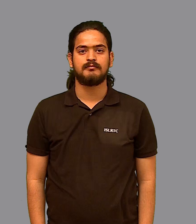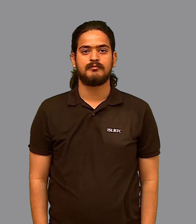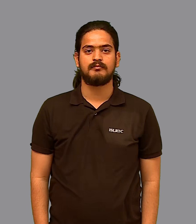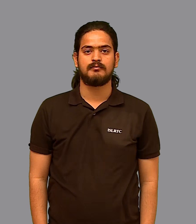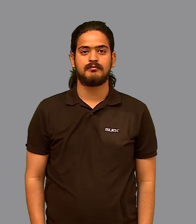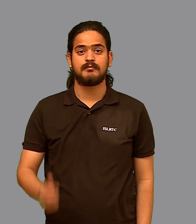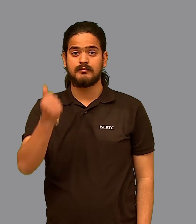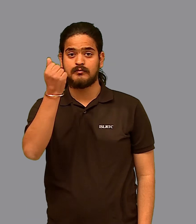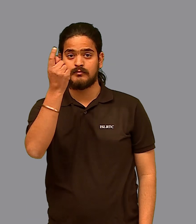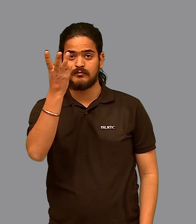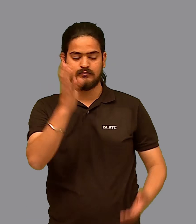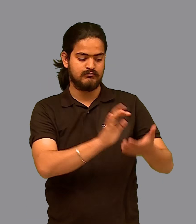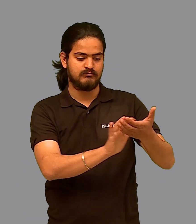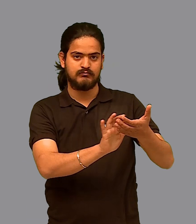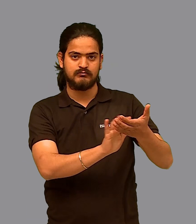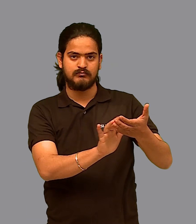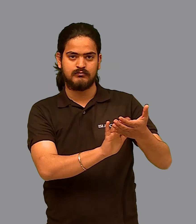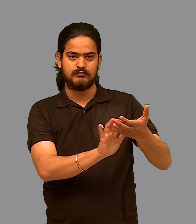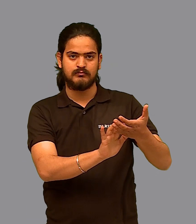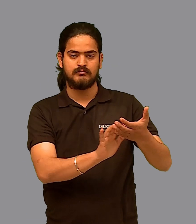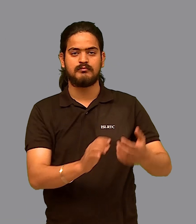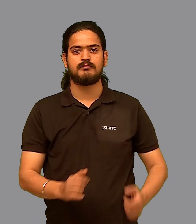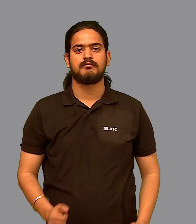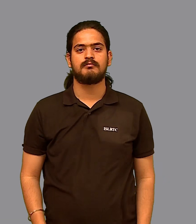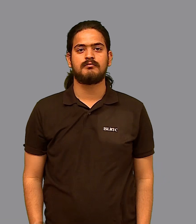Calculator